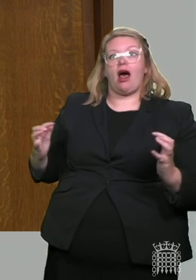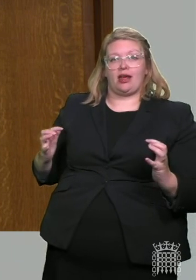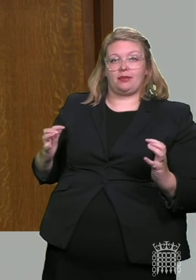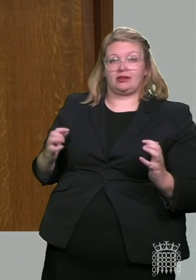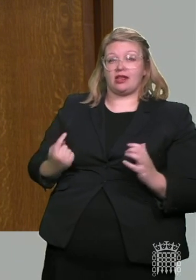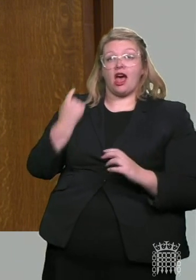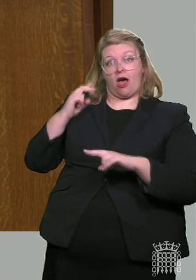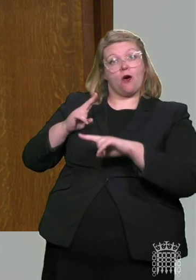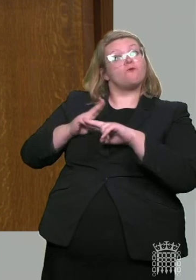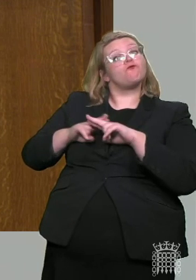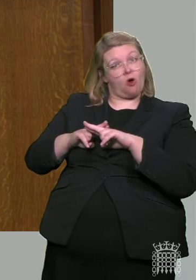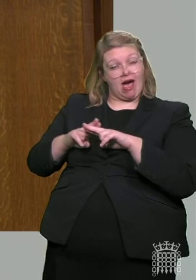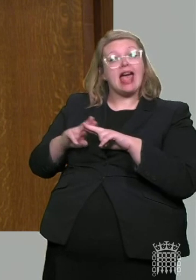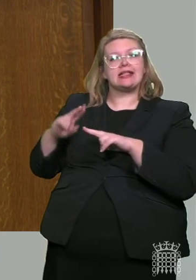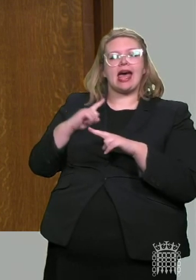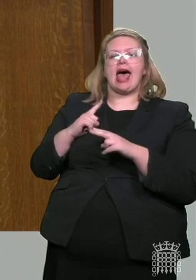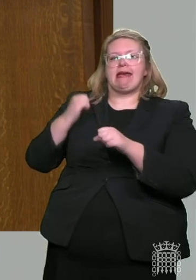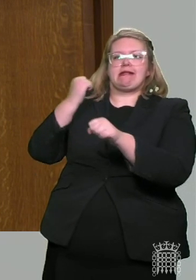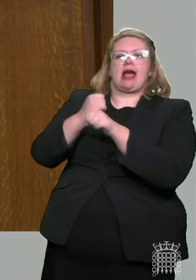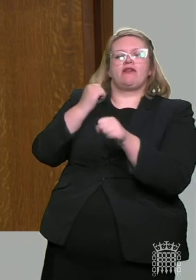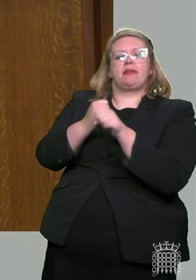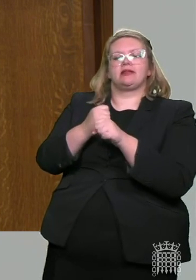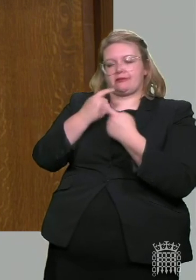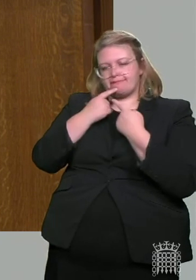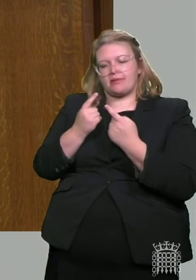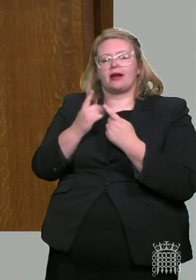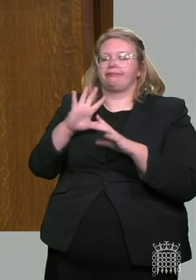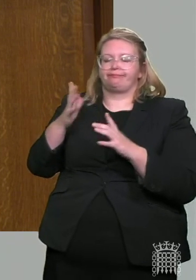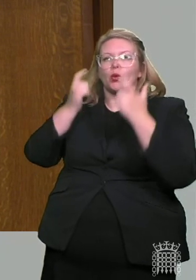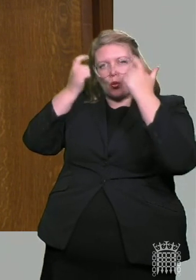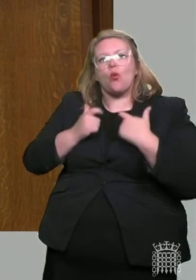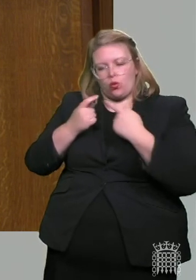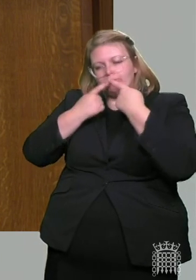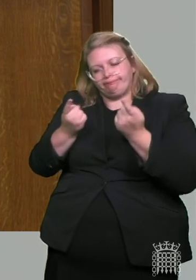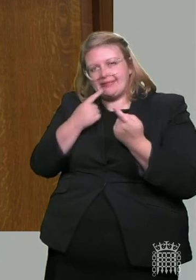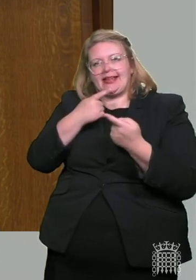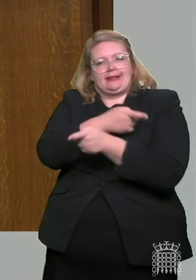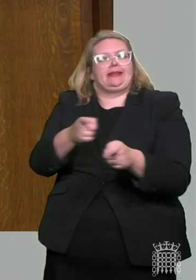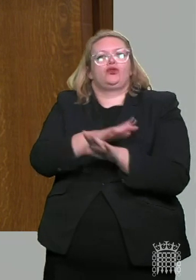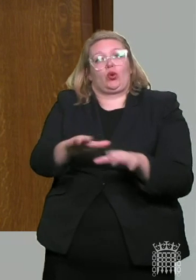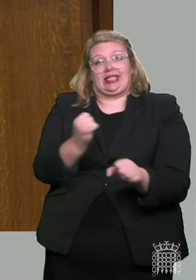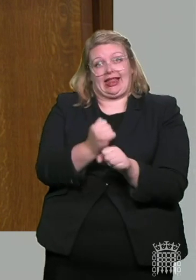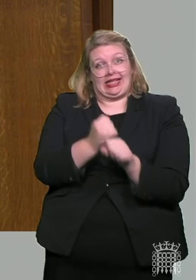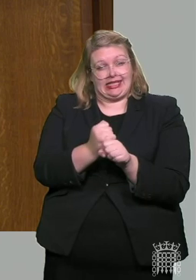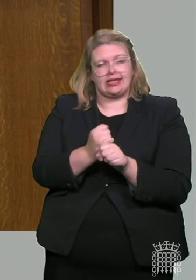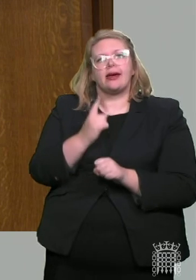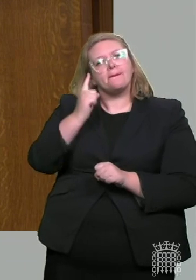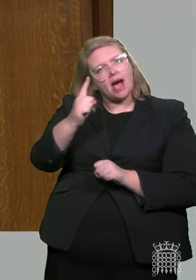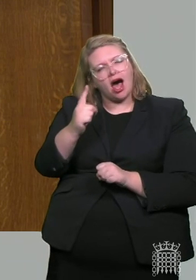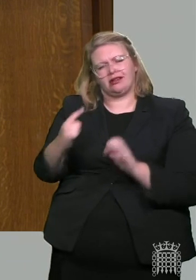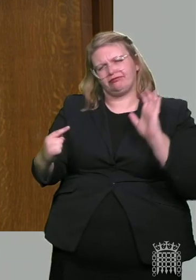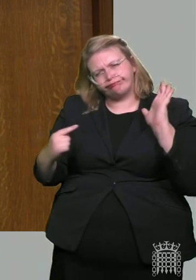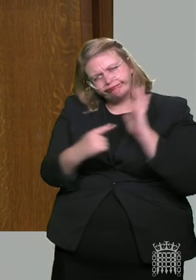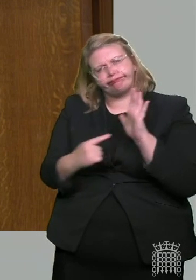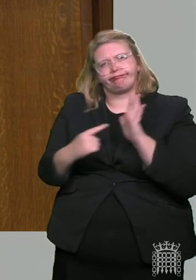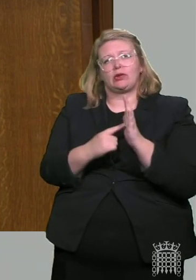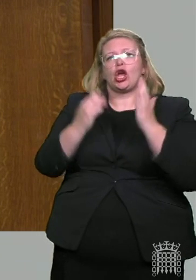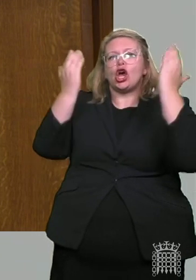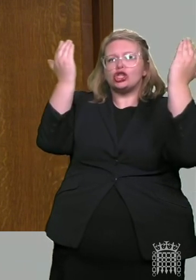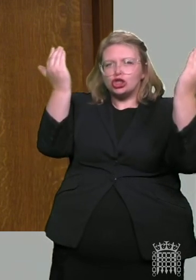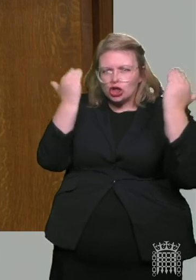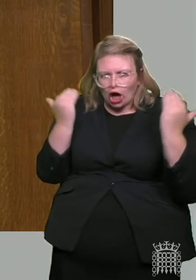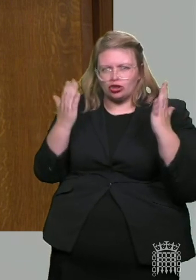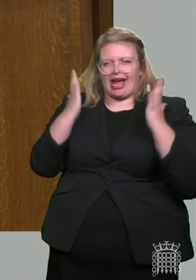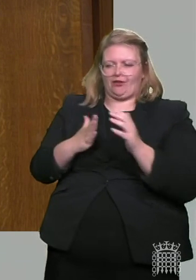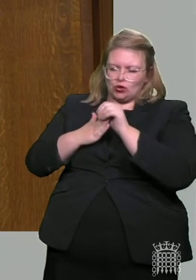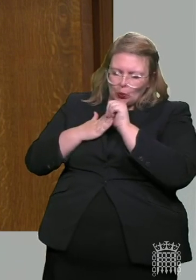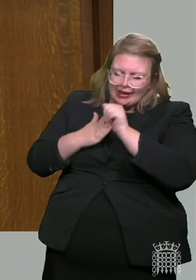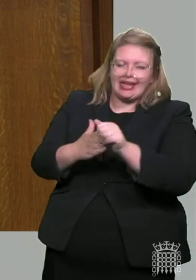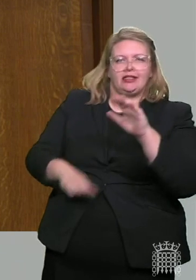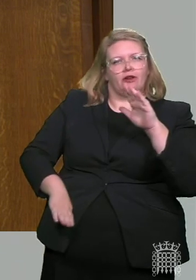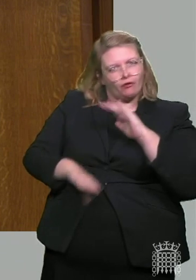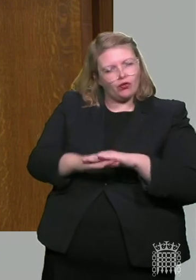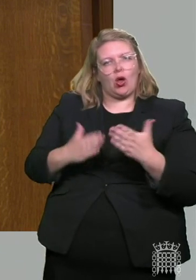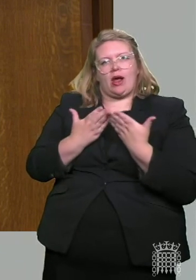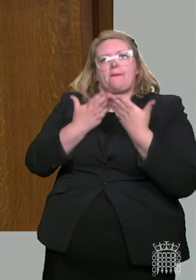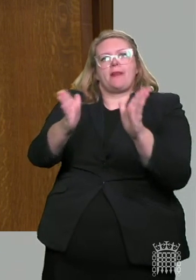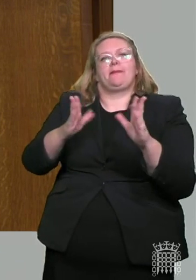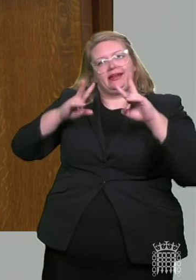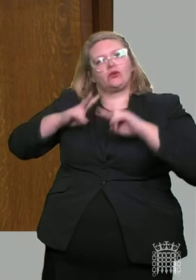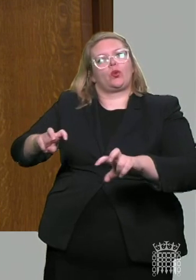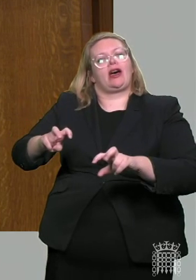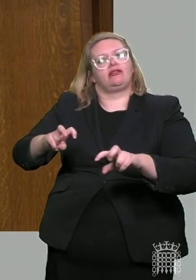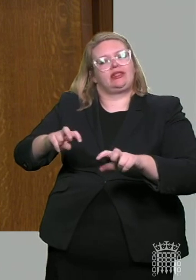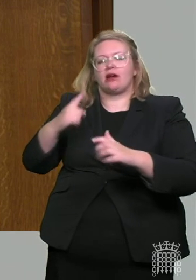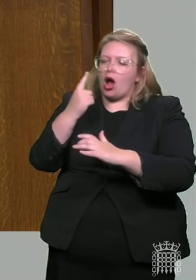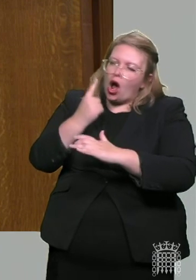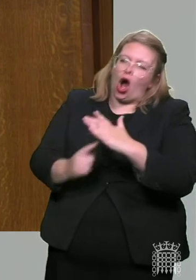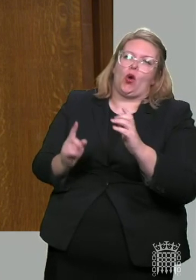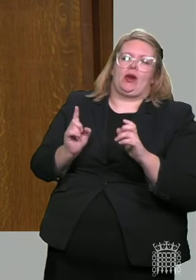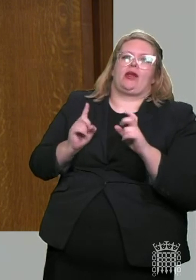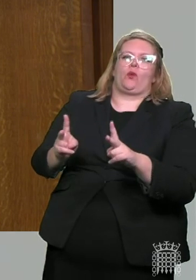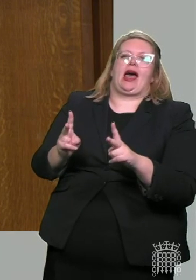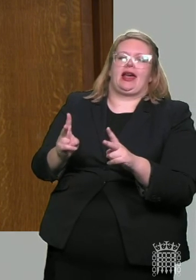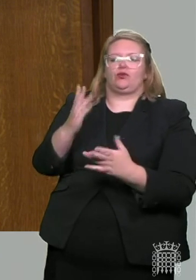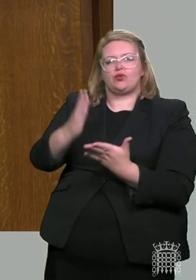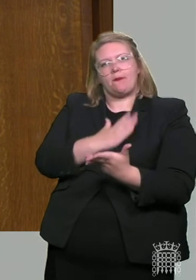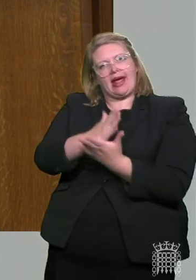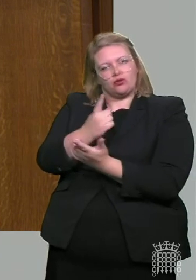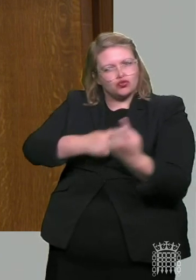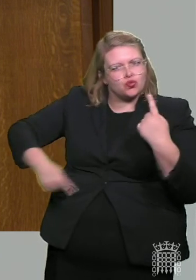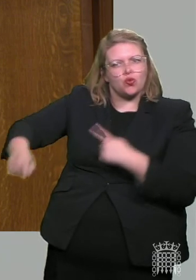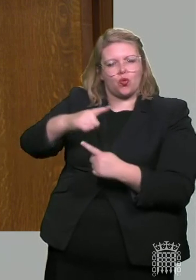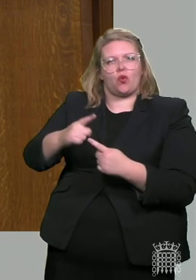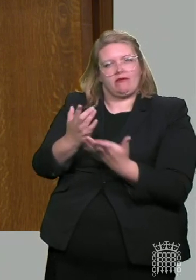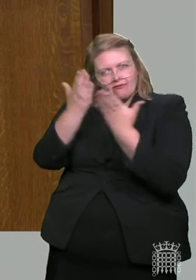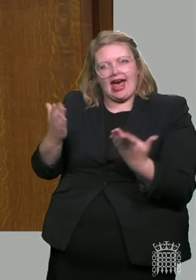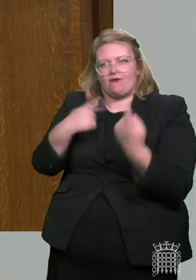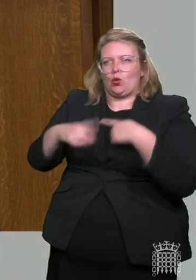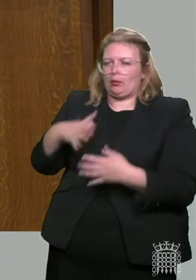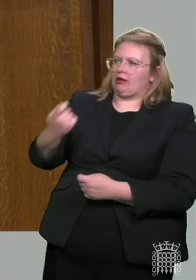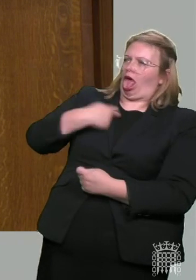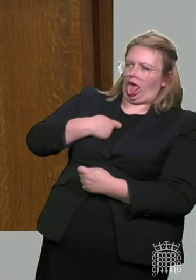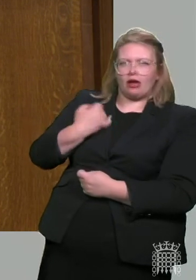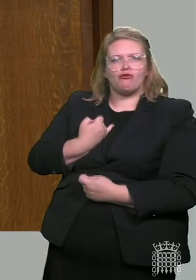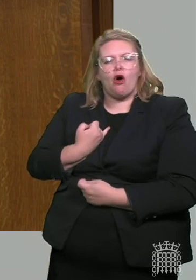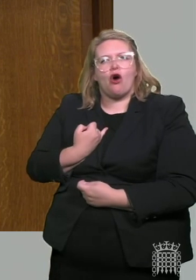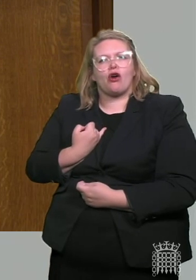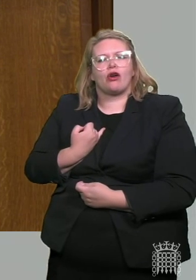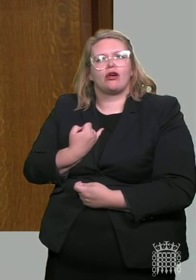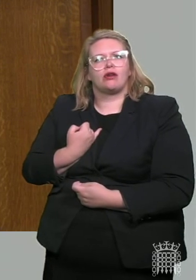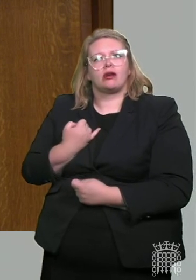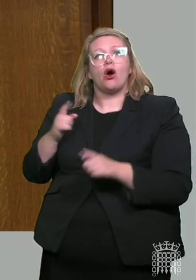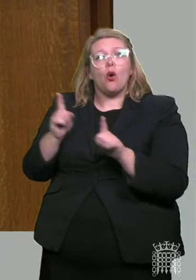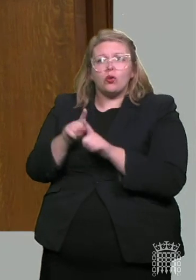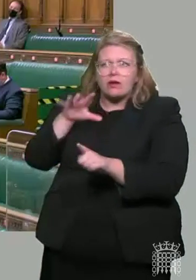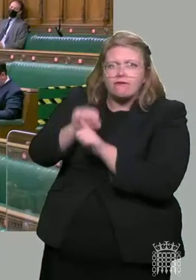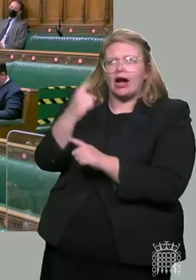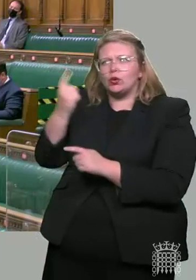Yes, it will cost a lot of money, and yes, it will take time and more compensation is needed, but does the Prime Minister agree that only a proper, judge-led public inquiry can really bring justice to the victims of this horrendous accounting scandal and hold to account those involved behind the scenes?